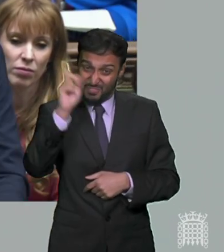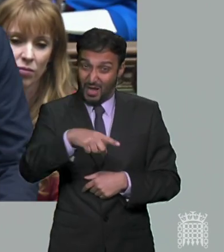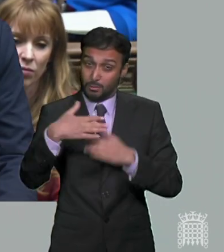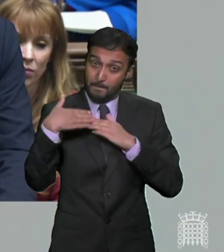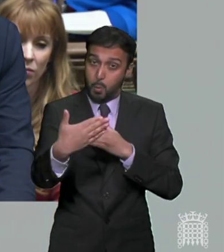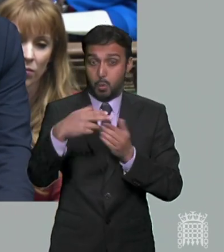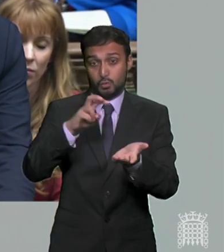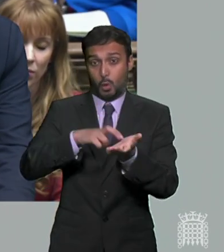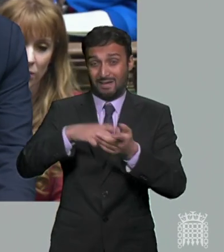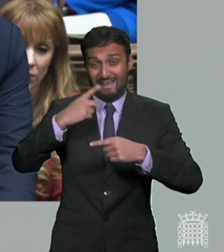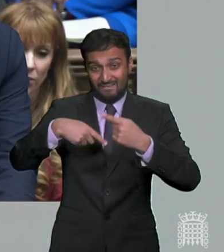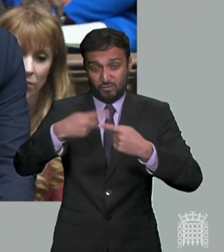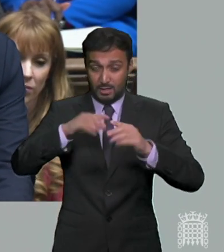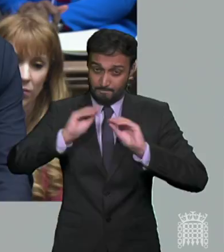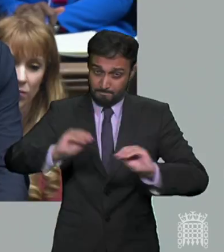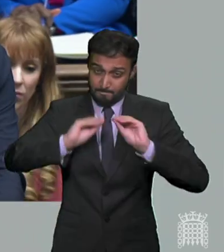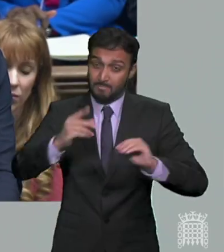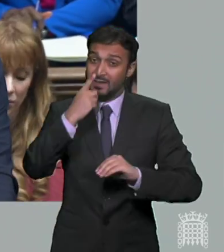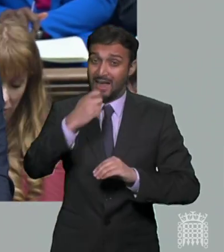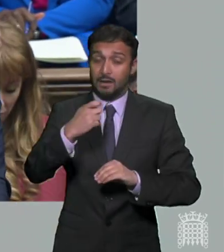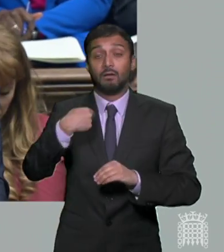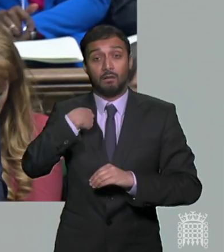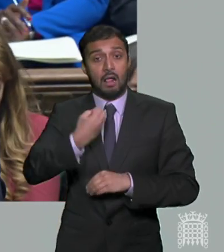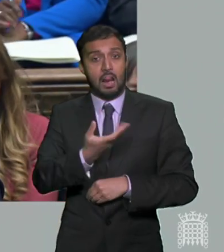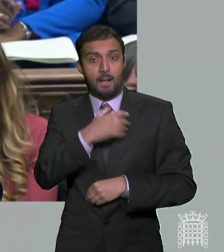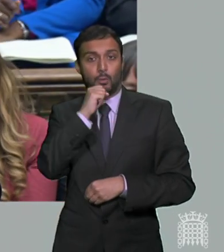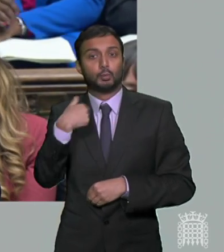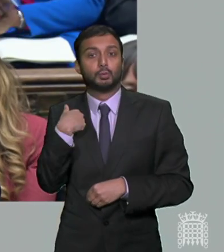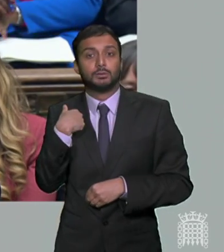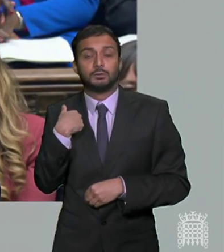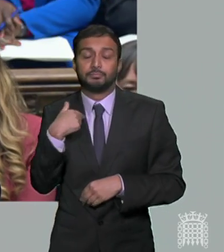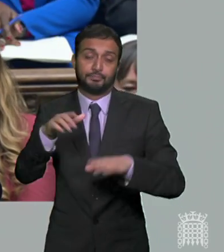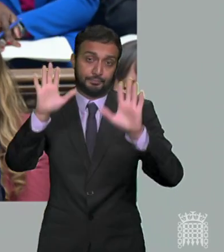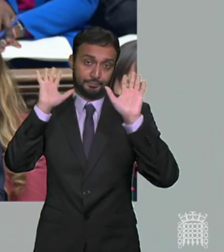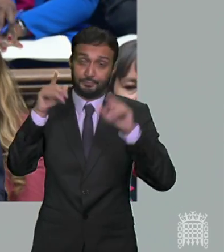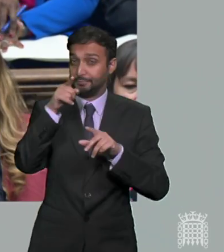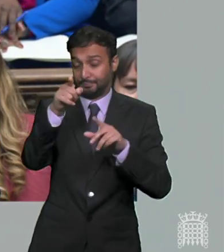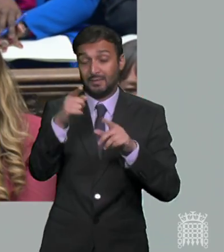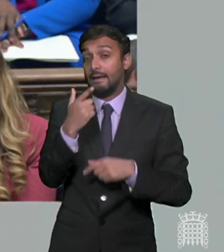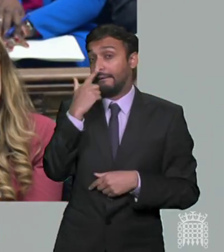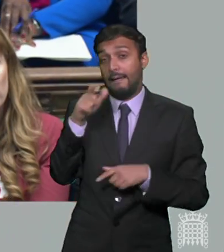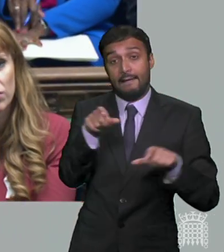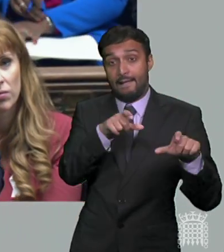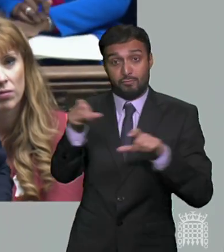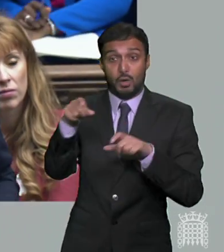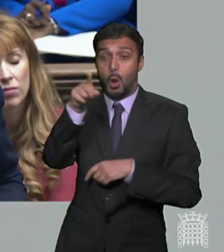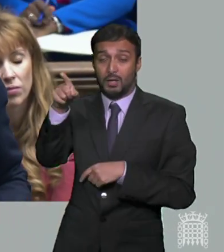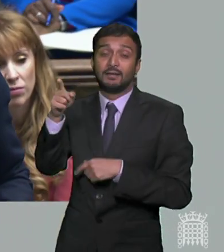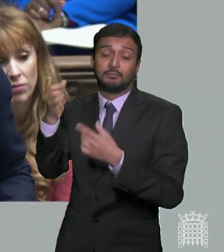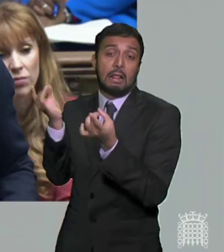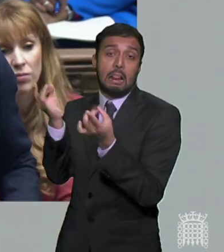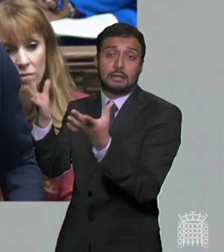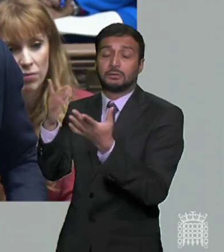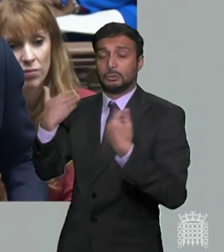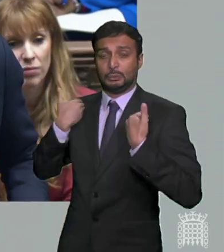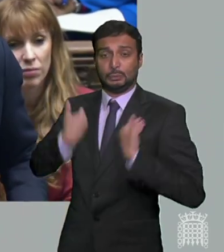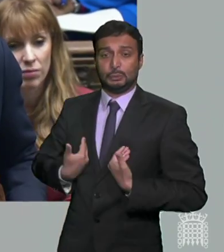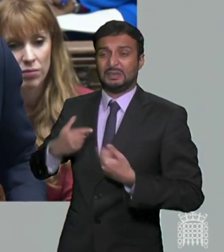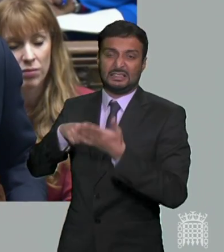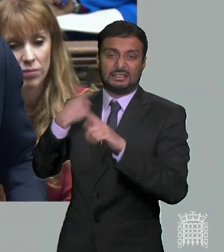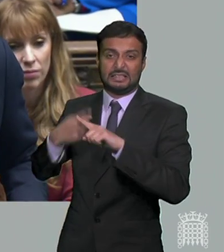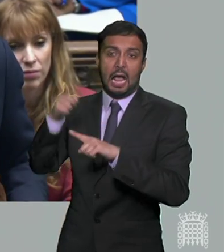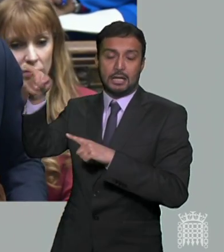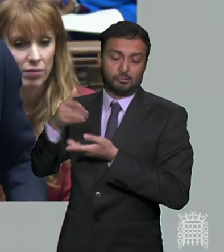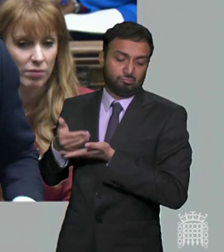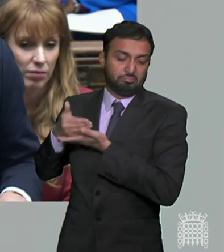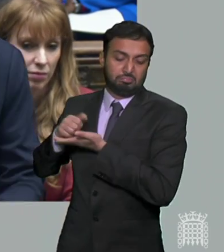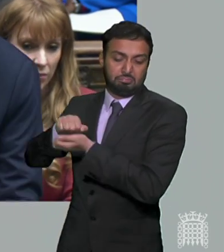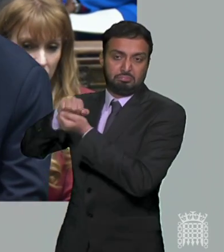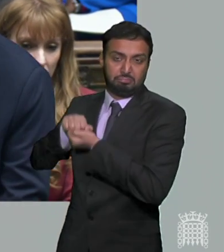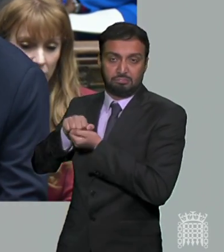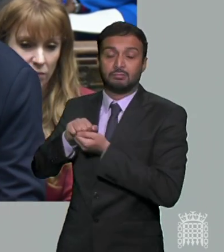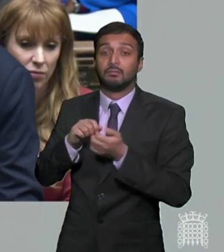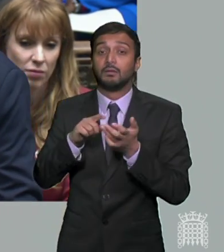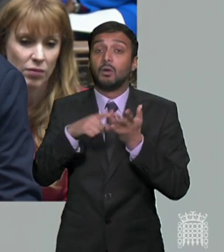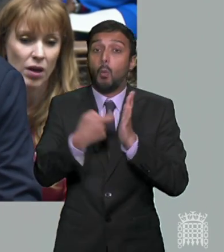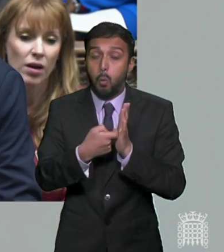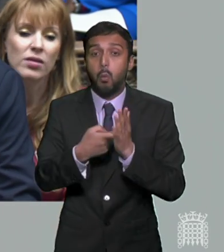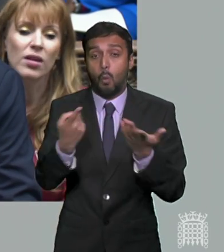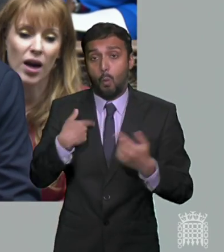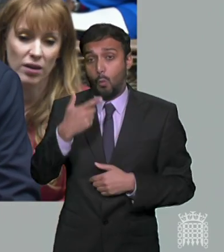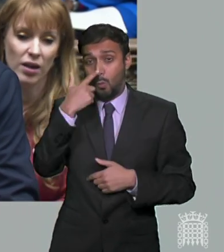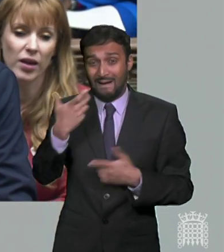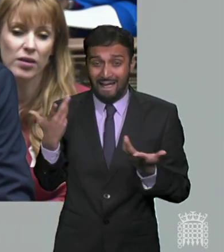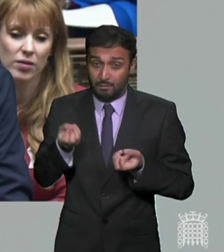We can carry on handing out tax breaks to the super-rich, or we can live in a society where people do not have to go private to get a doctor’s appointment.